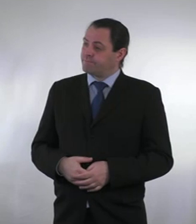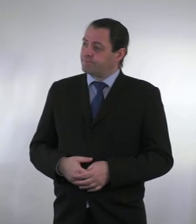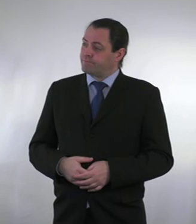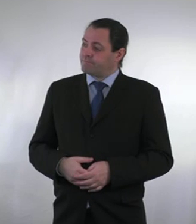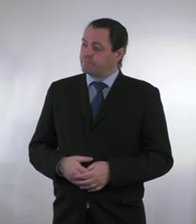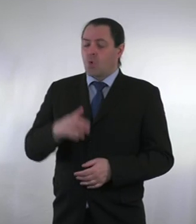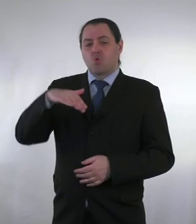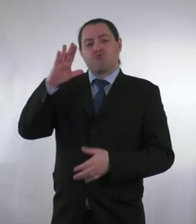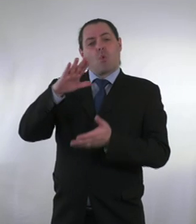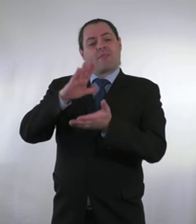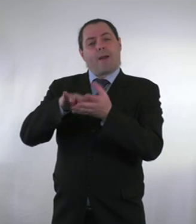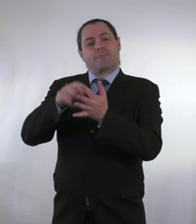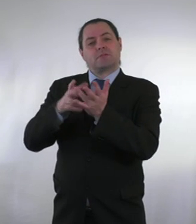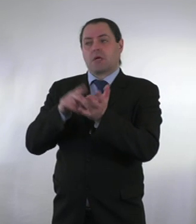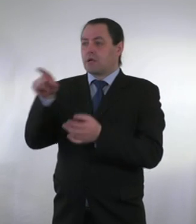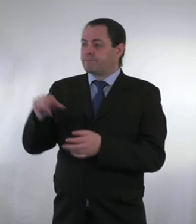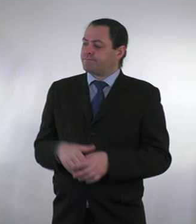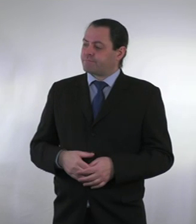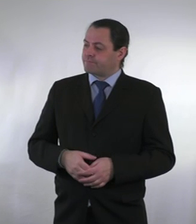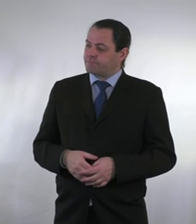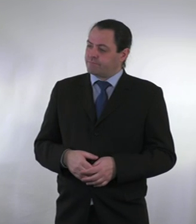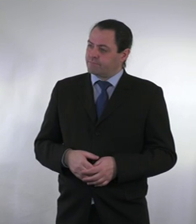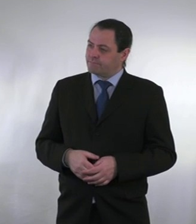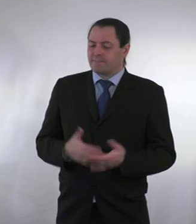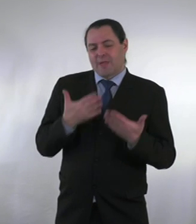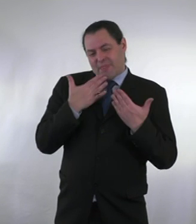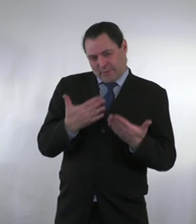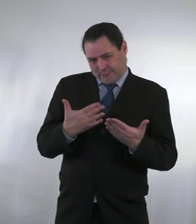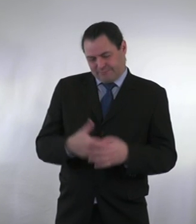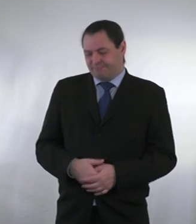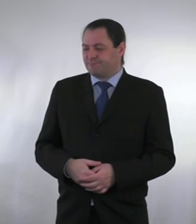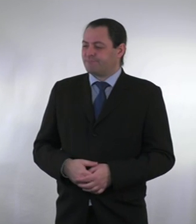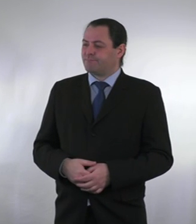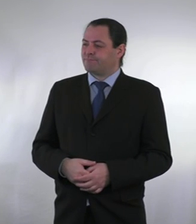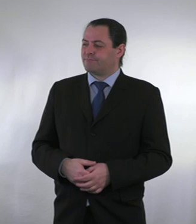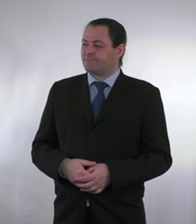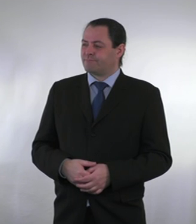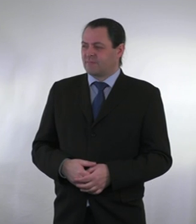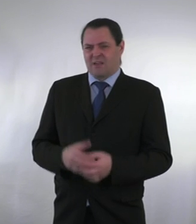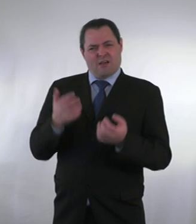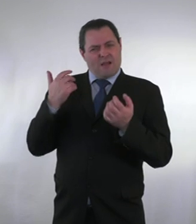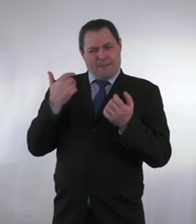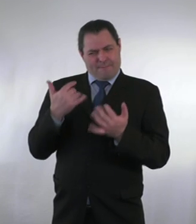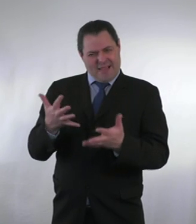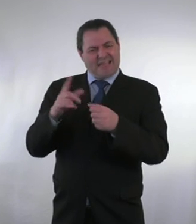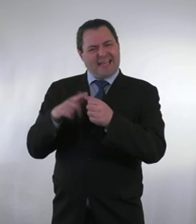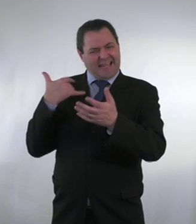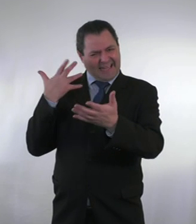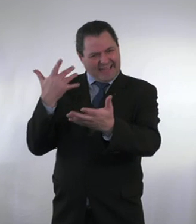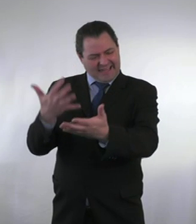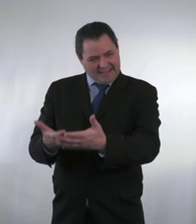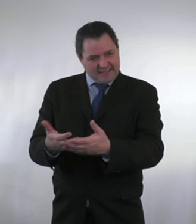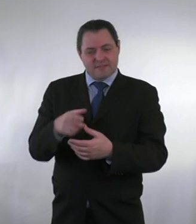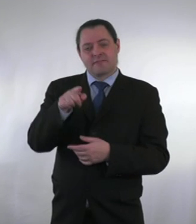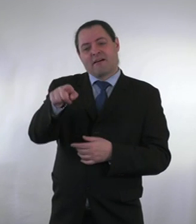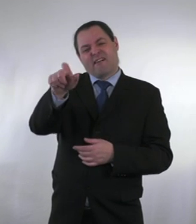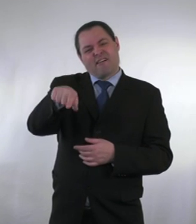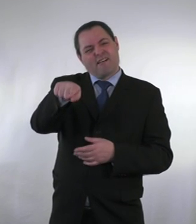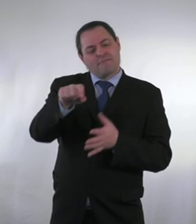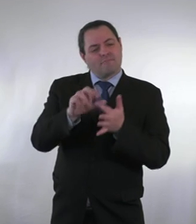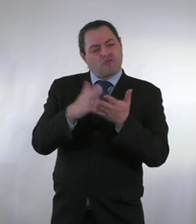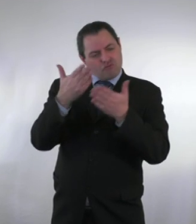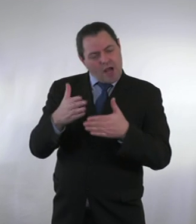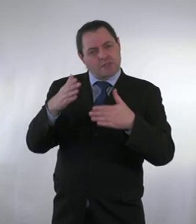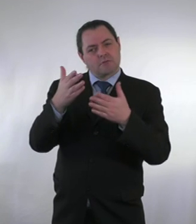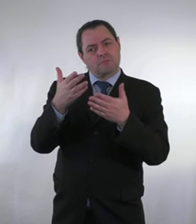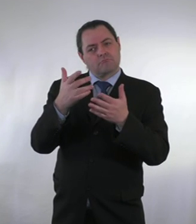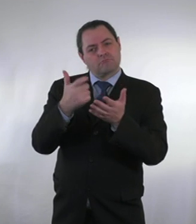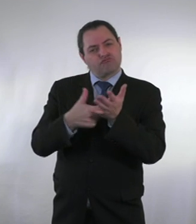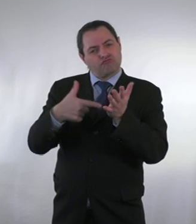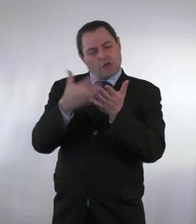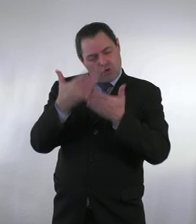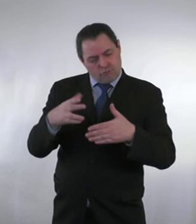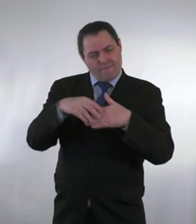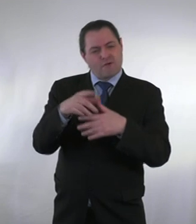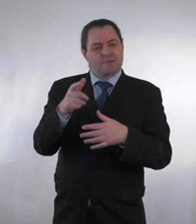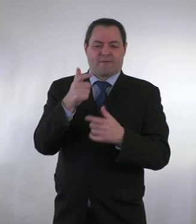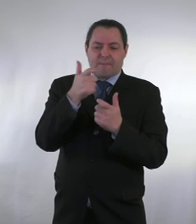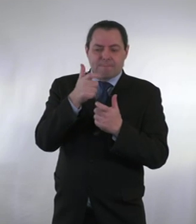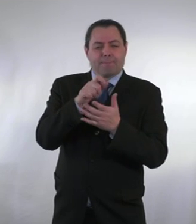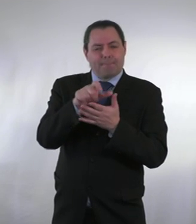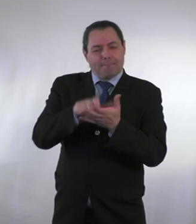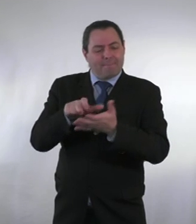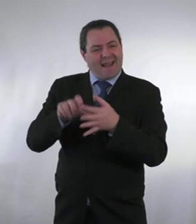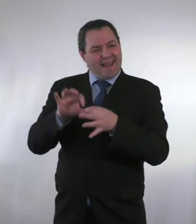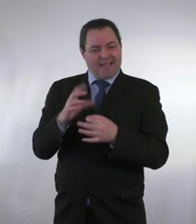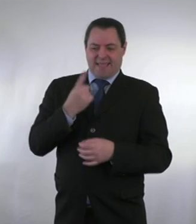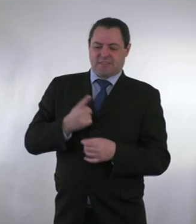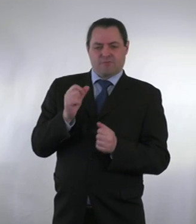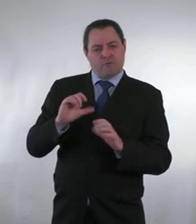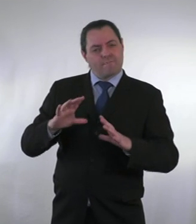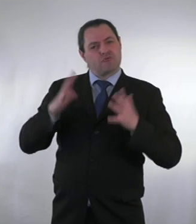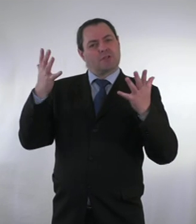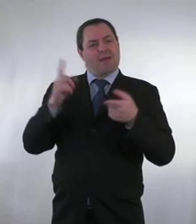For many years my right honourable Friend wrote humorous articles that nevertheless made serious points about individual freedom and the dangers of over-regulation.